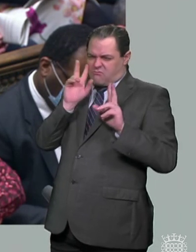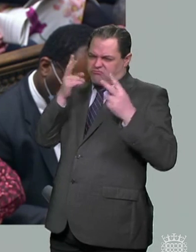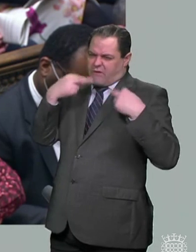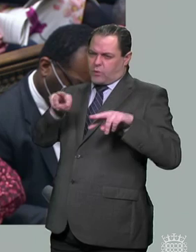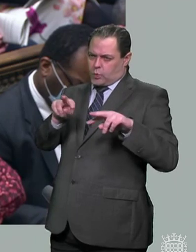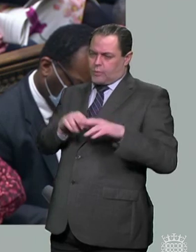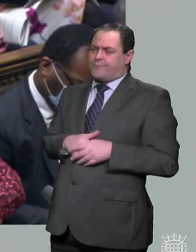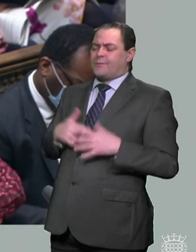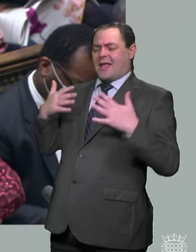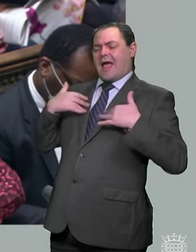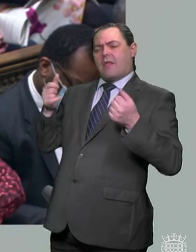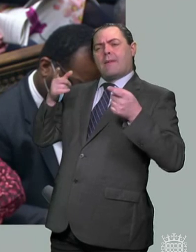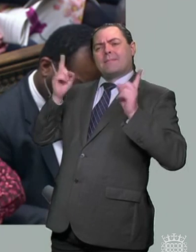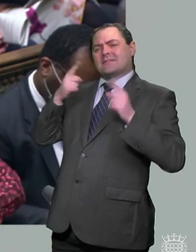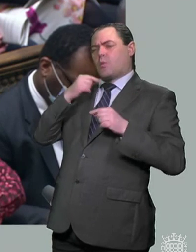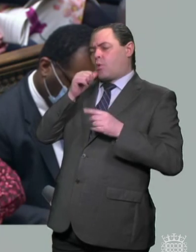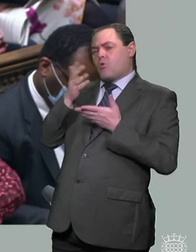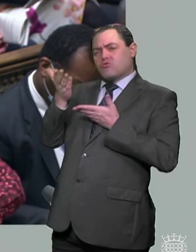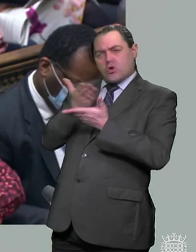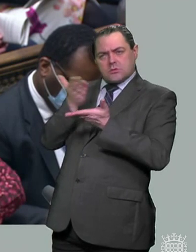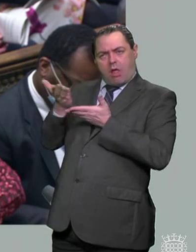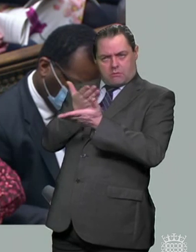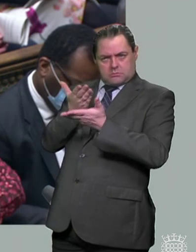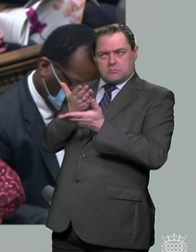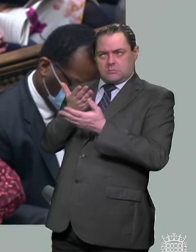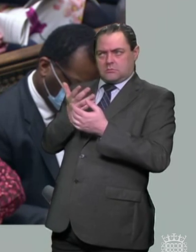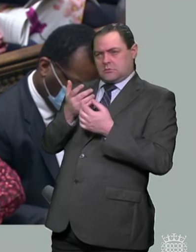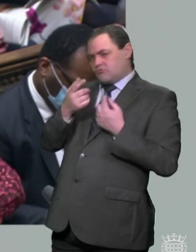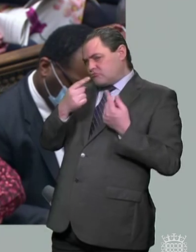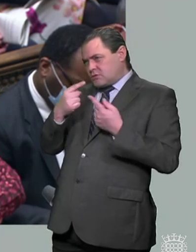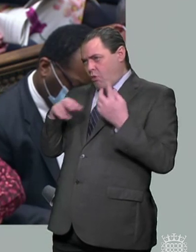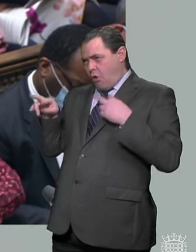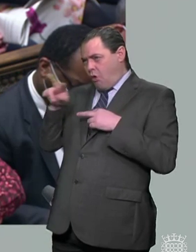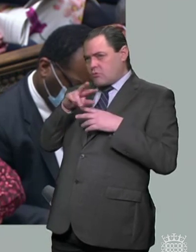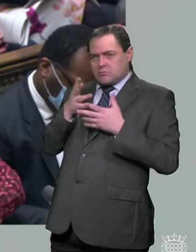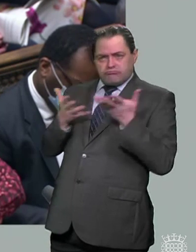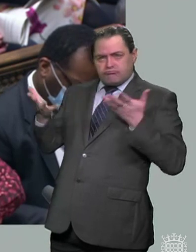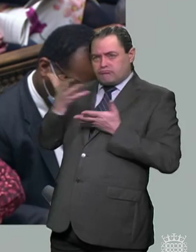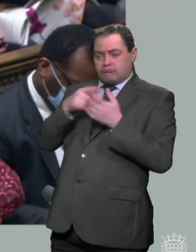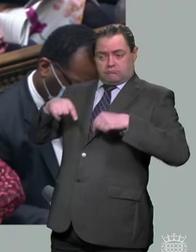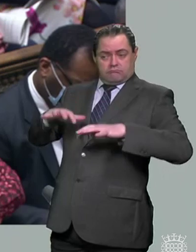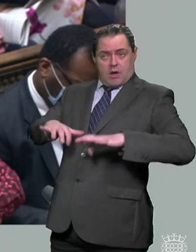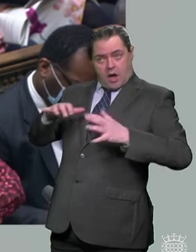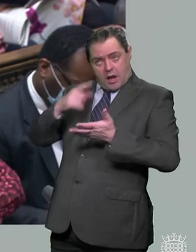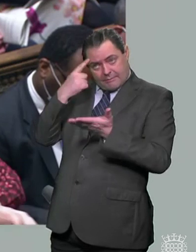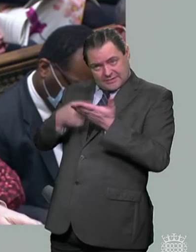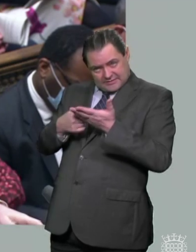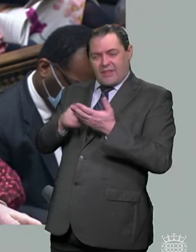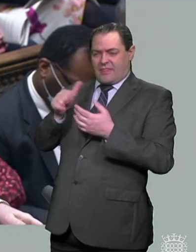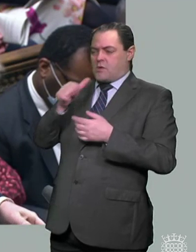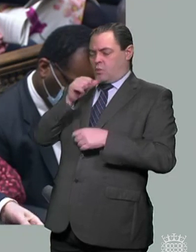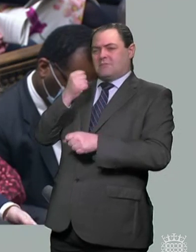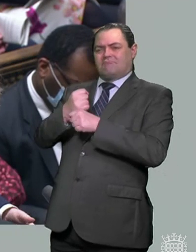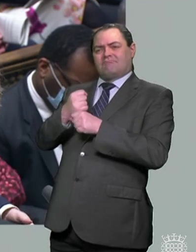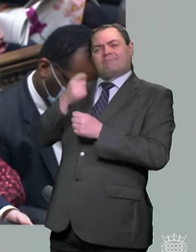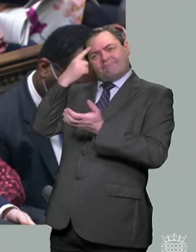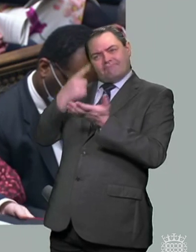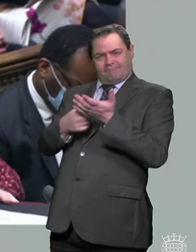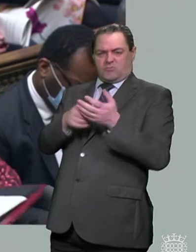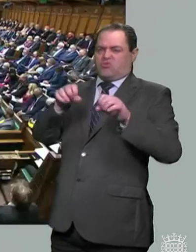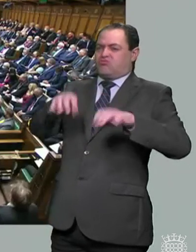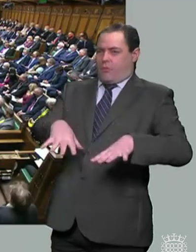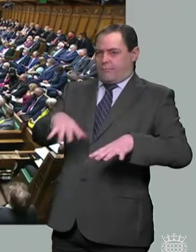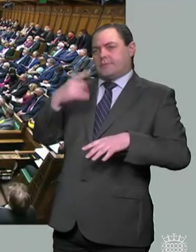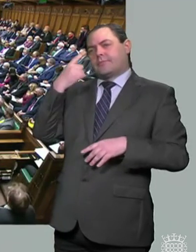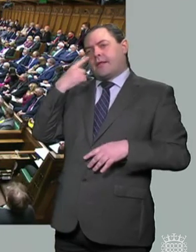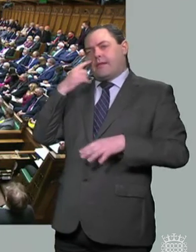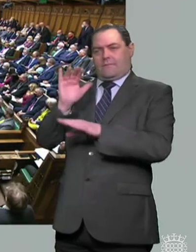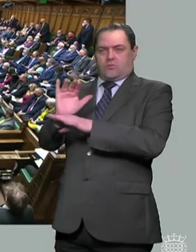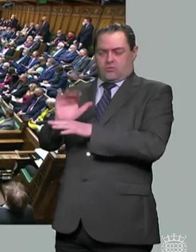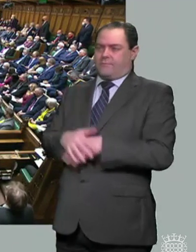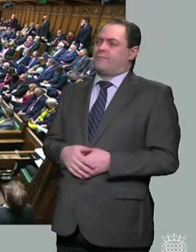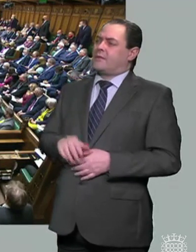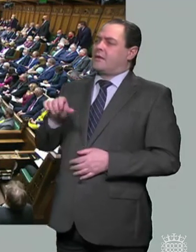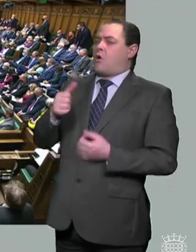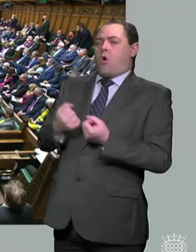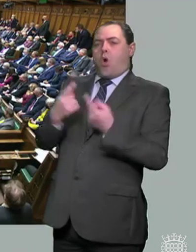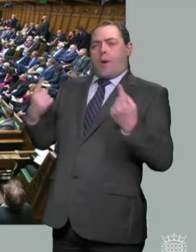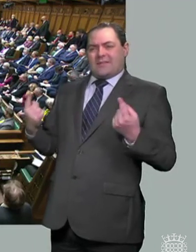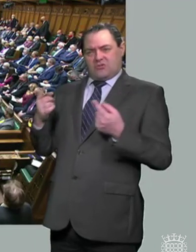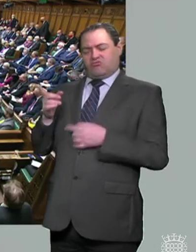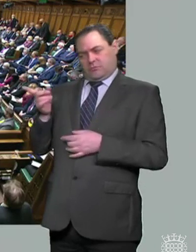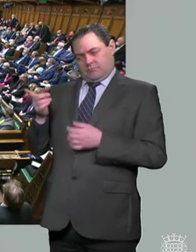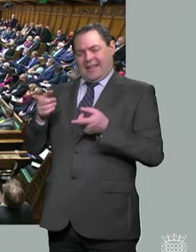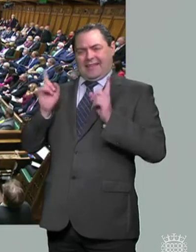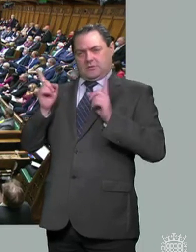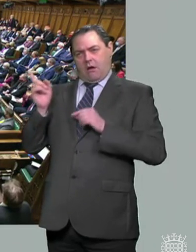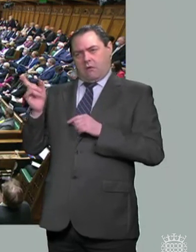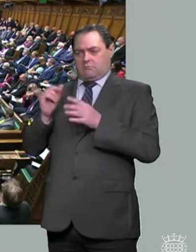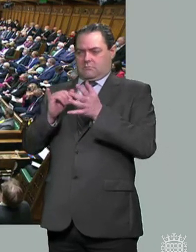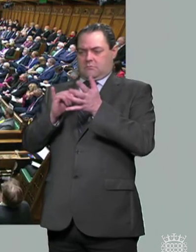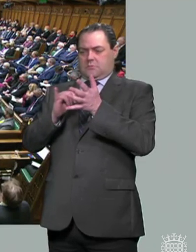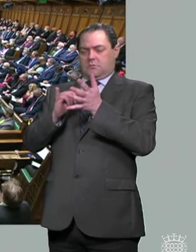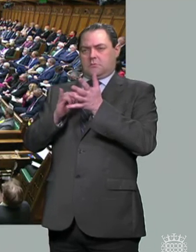The Health Secretary has said we will launch a consultation and, subject to the responses and the will of this House, the Government will revoke the regulations.